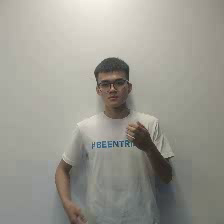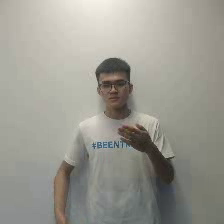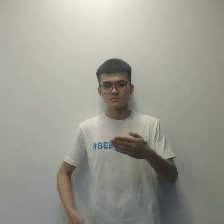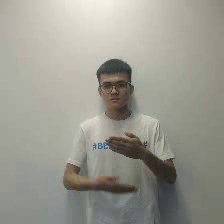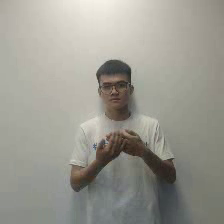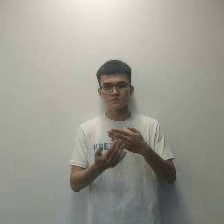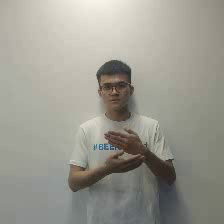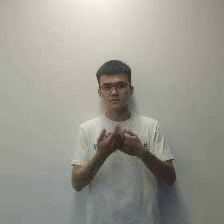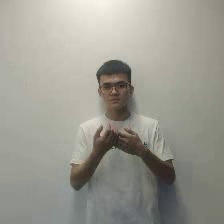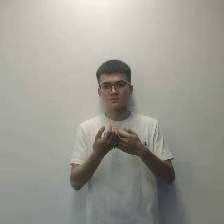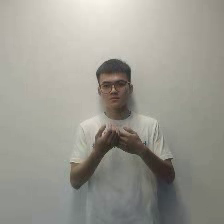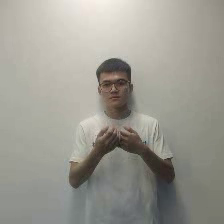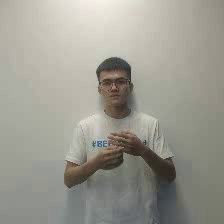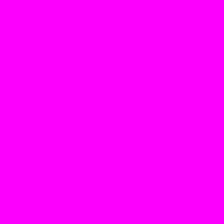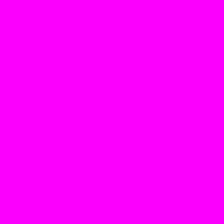Dễ